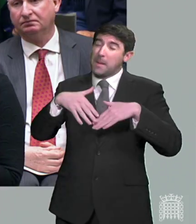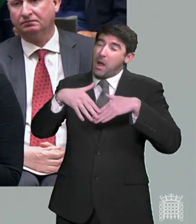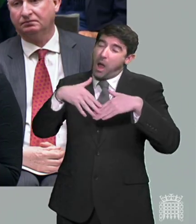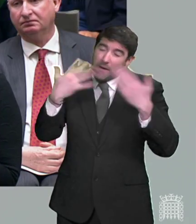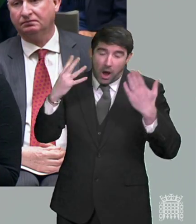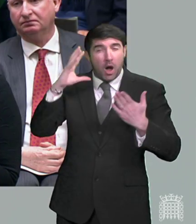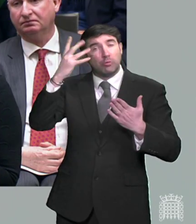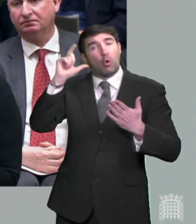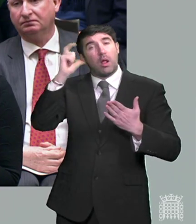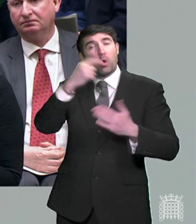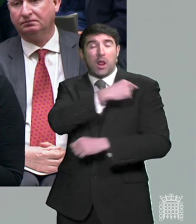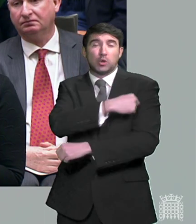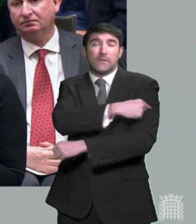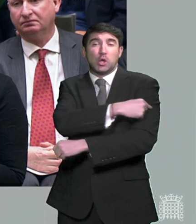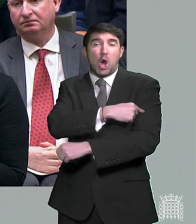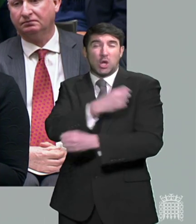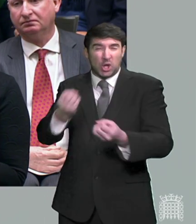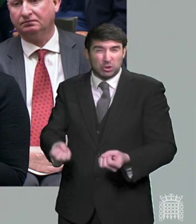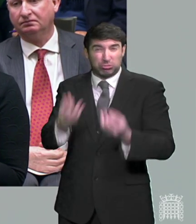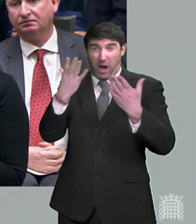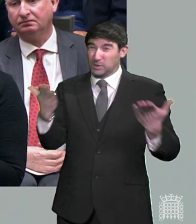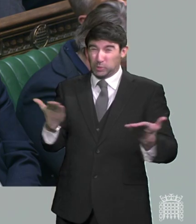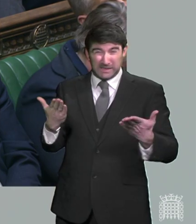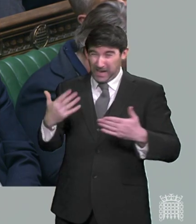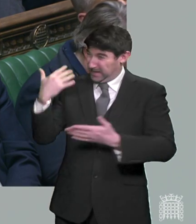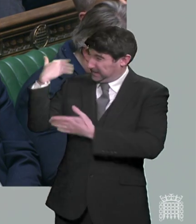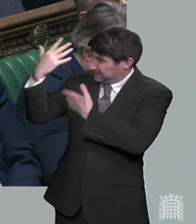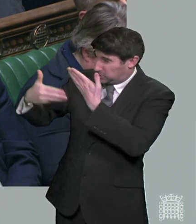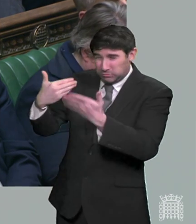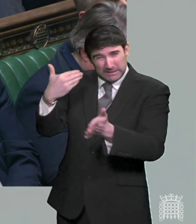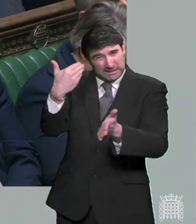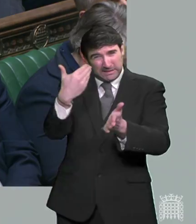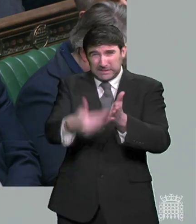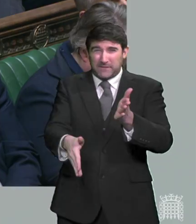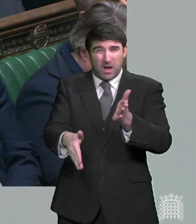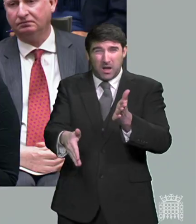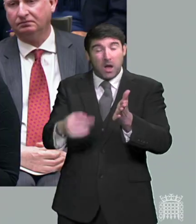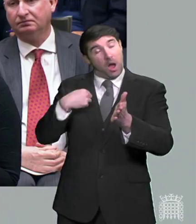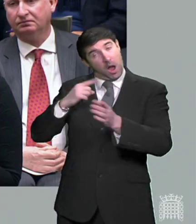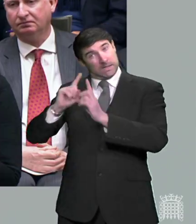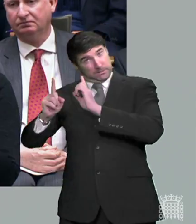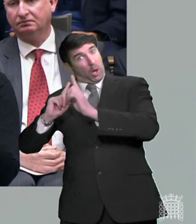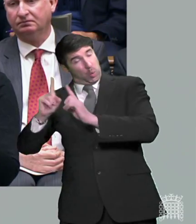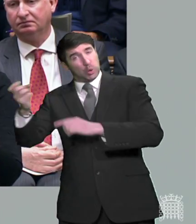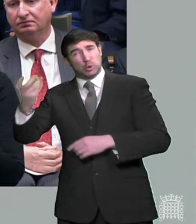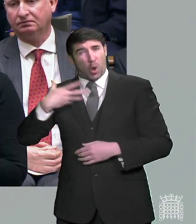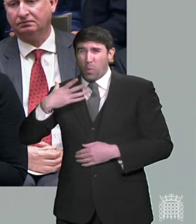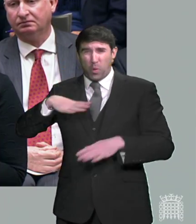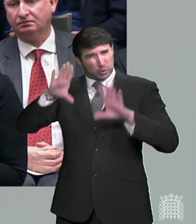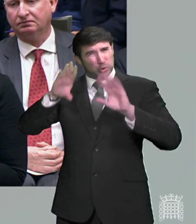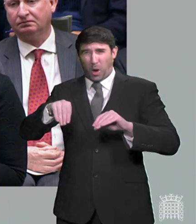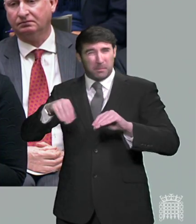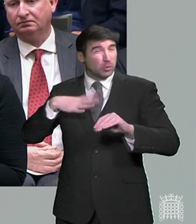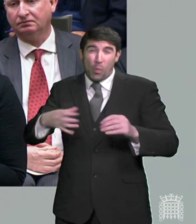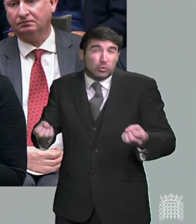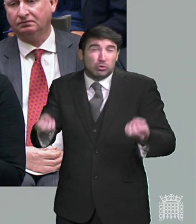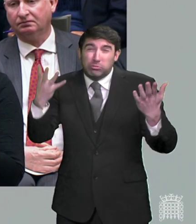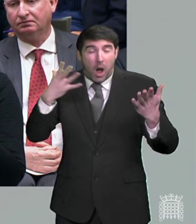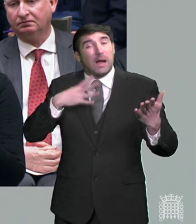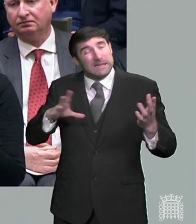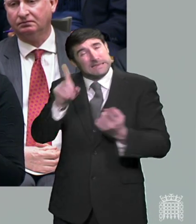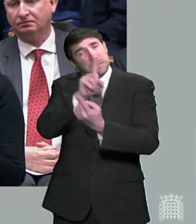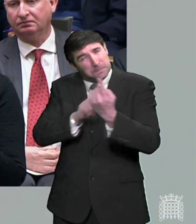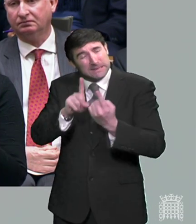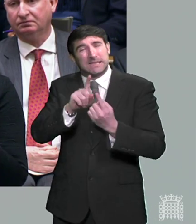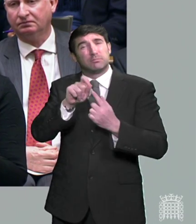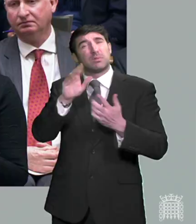I have spoken to the general secretary of the RCN, and she is adamant that she wants to end the disputes; she just needs a meeting with the Prime Minister.